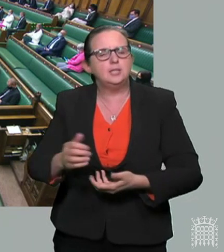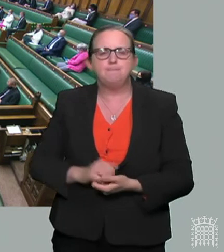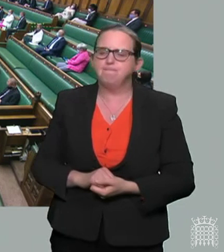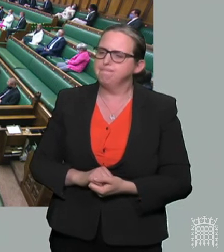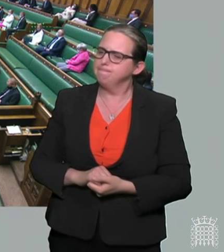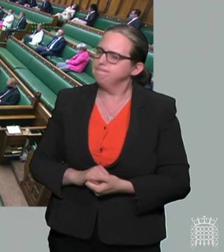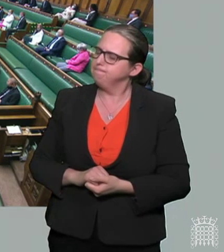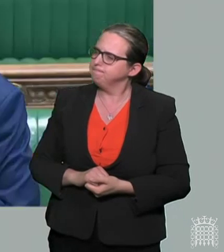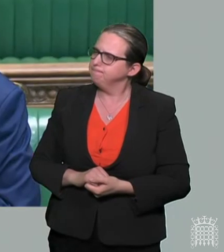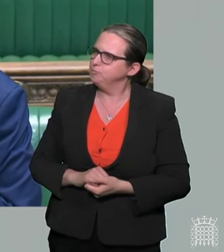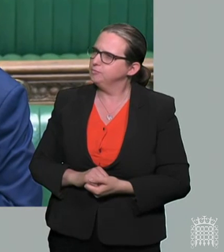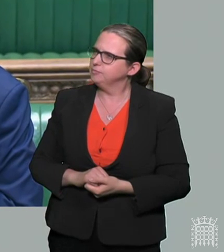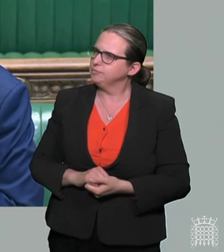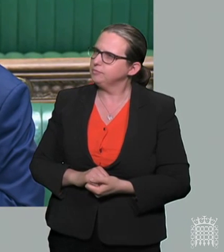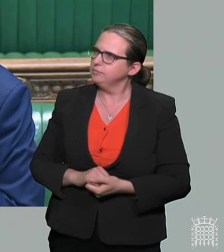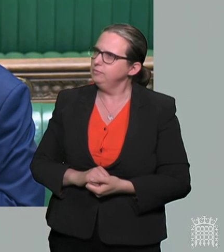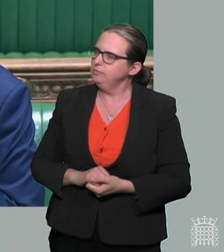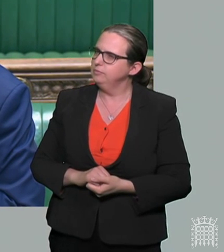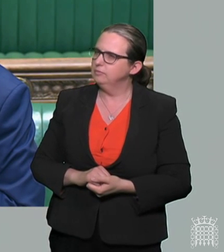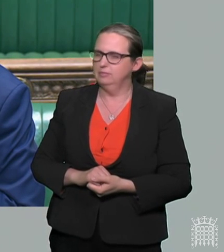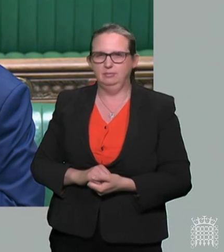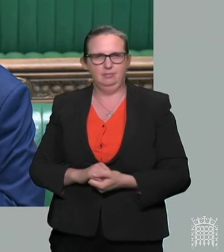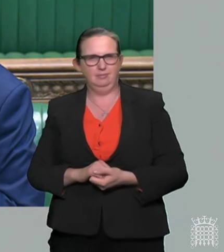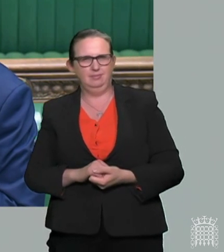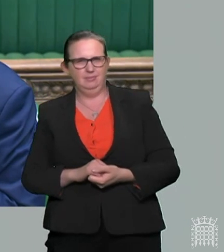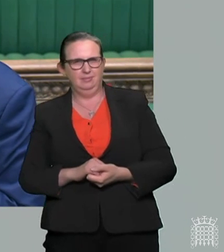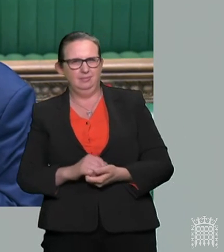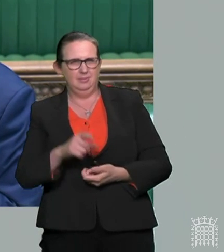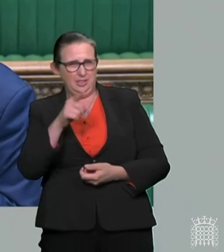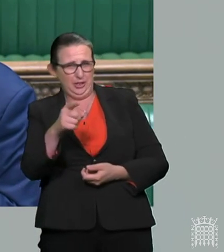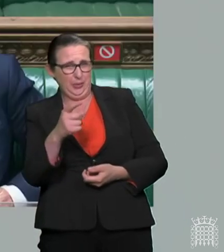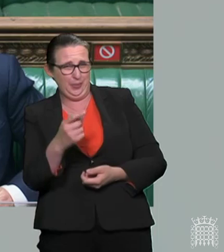He does not want to engage in a culture war and point scoring—give me a break.